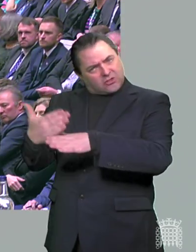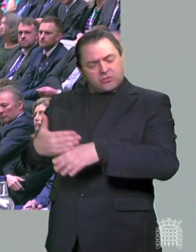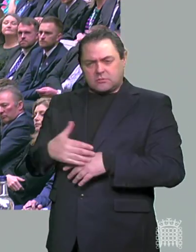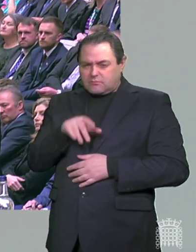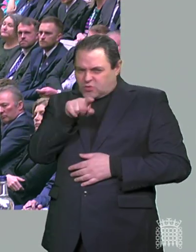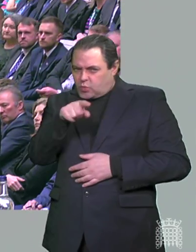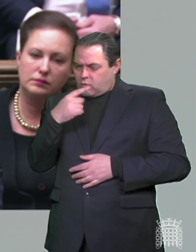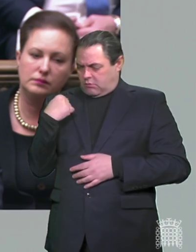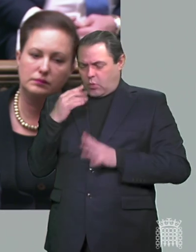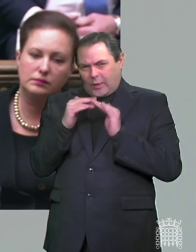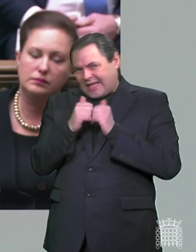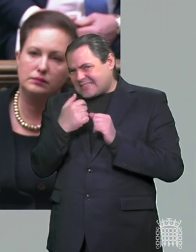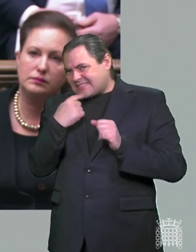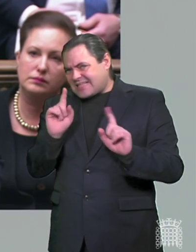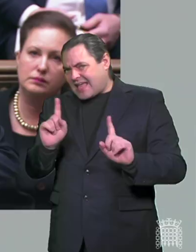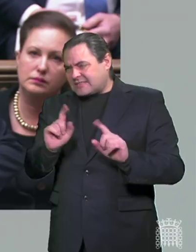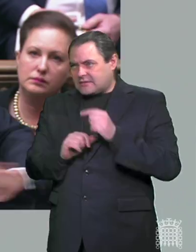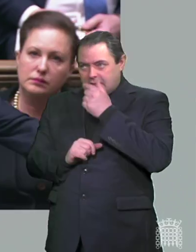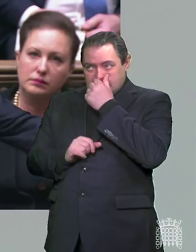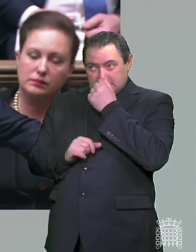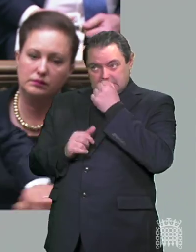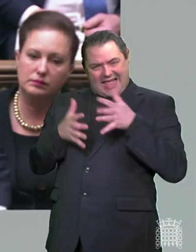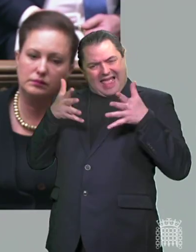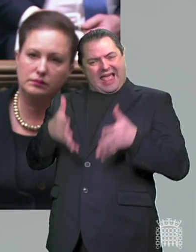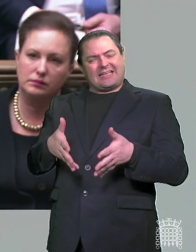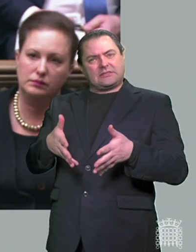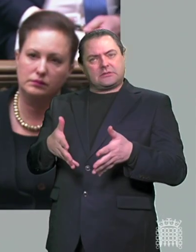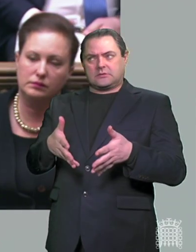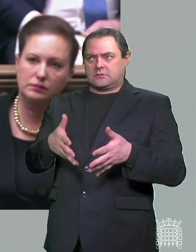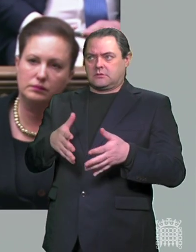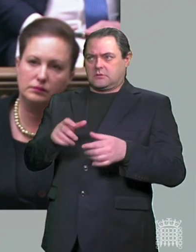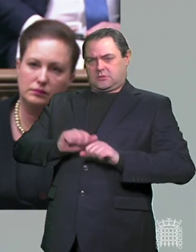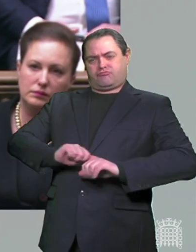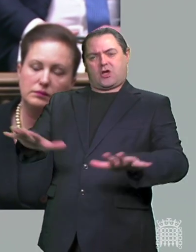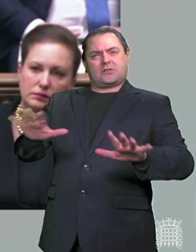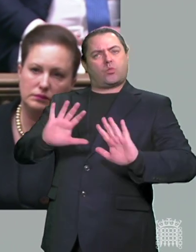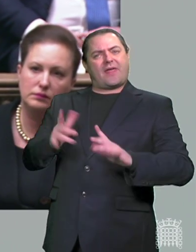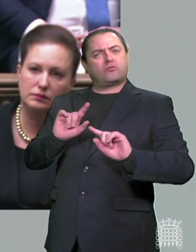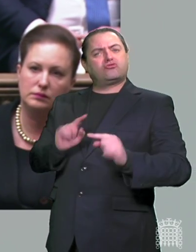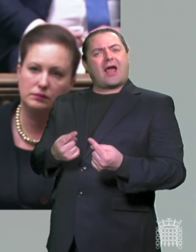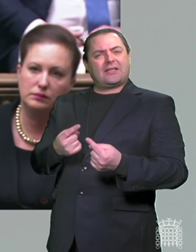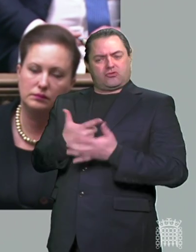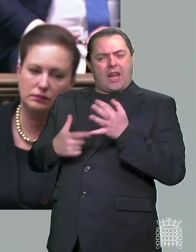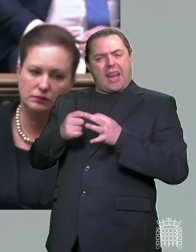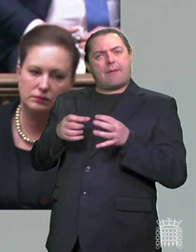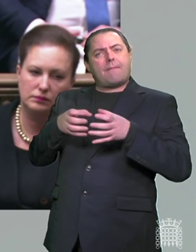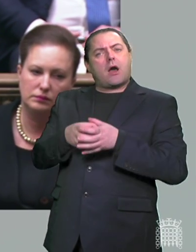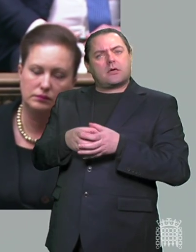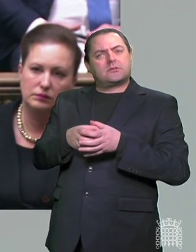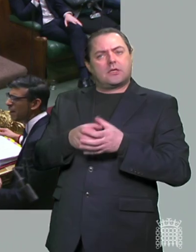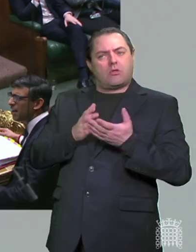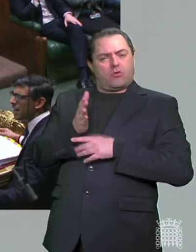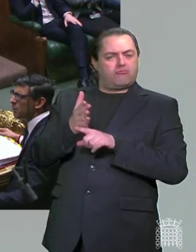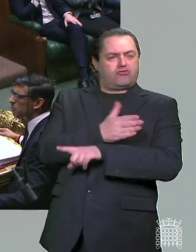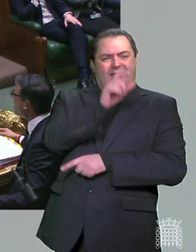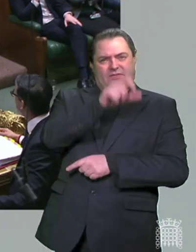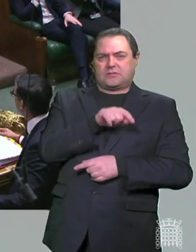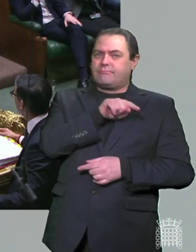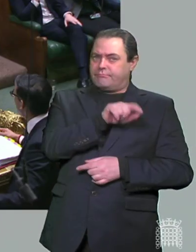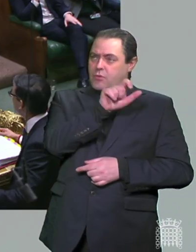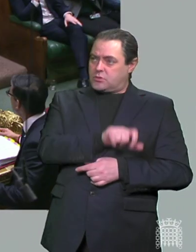What did the right honourable and learned Gentleman say at the weekend? He said that hate had been allowed to “spread unchallenged” in the Labour party under his predecessor.